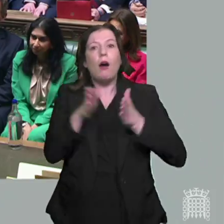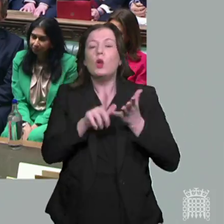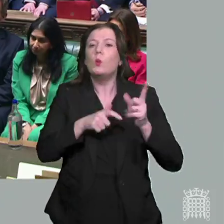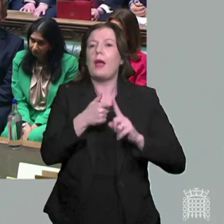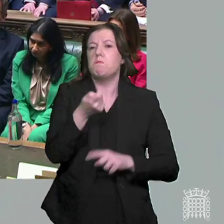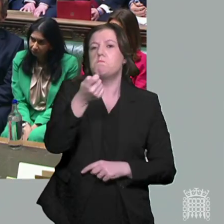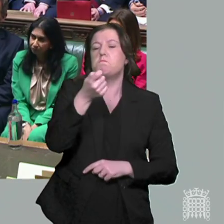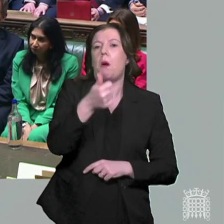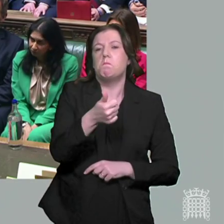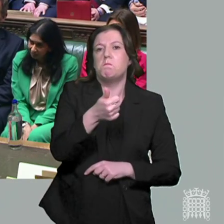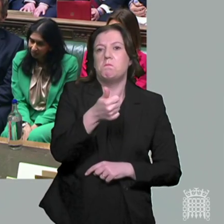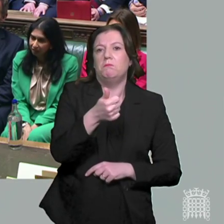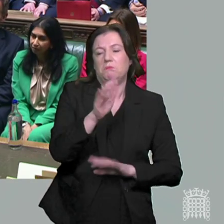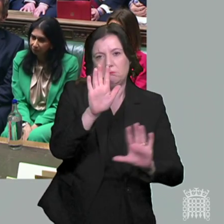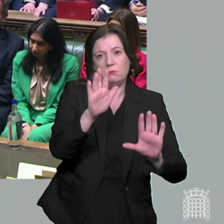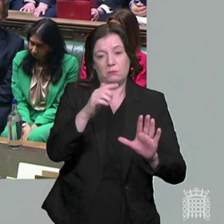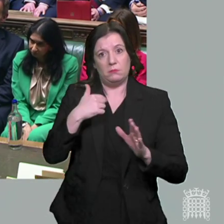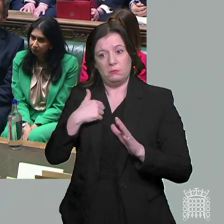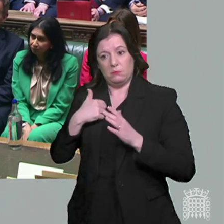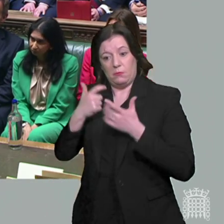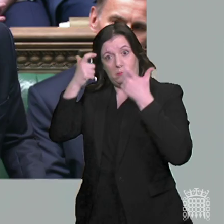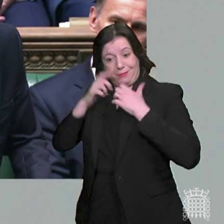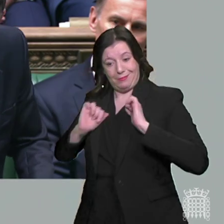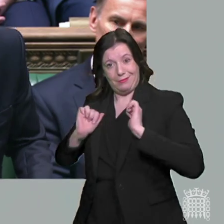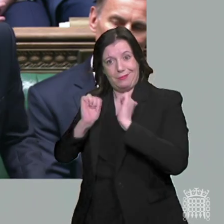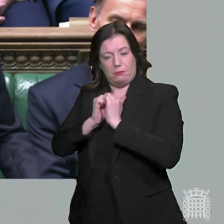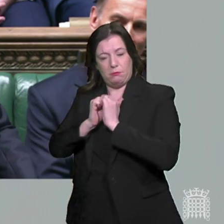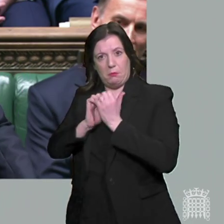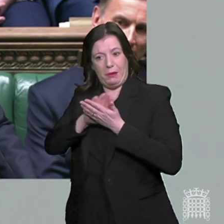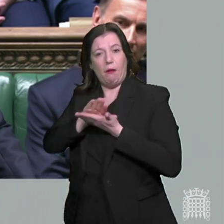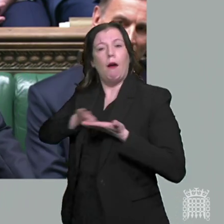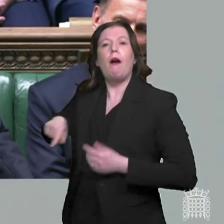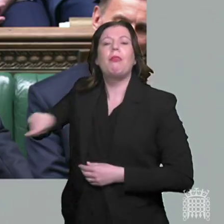That was not the intention of the legislation when it was introduced.